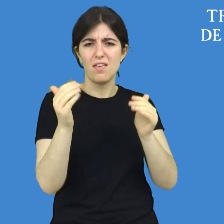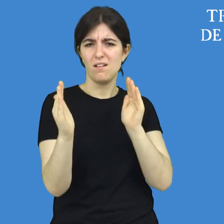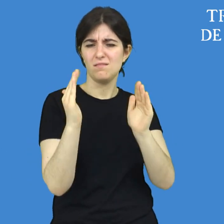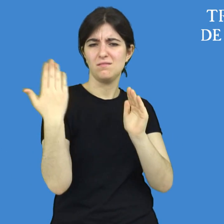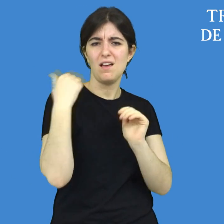época